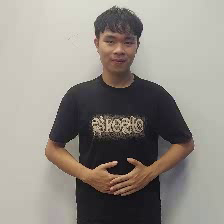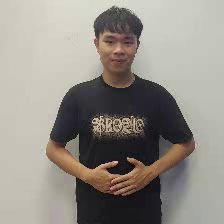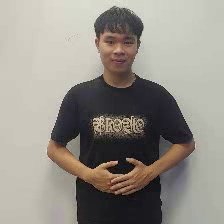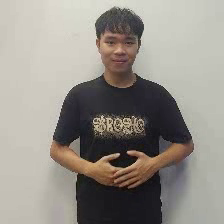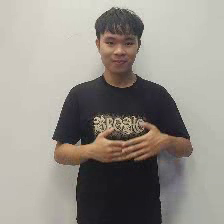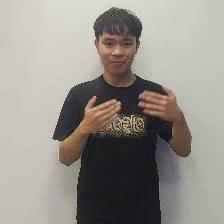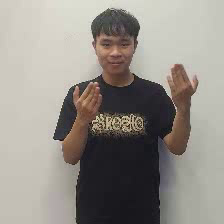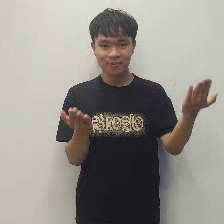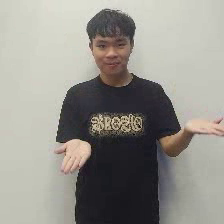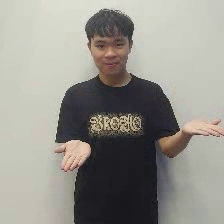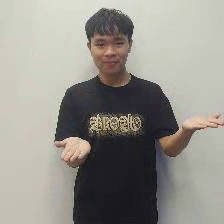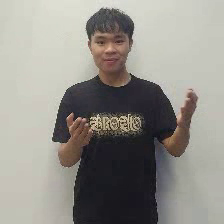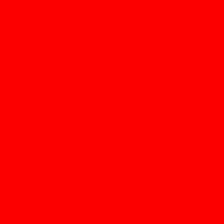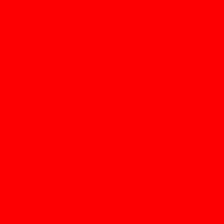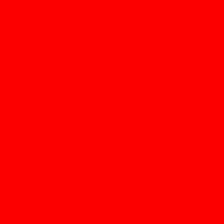Hôm nay